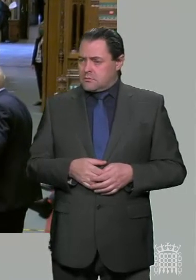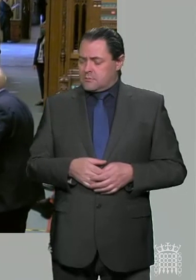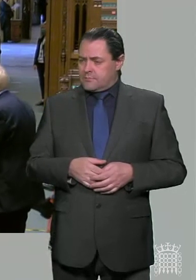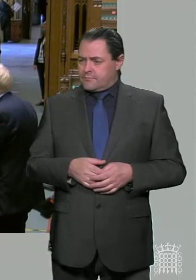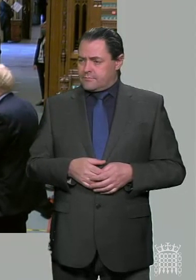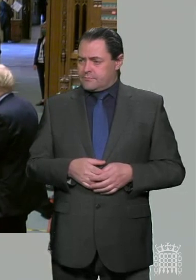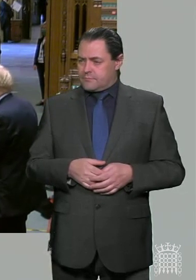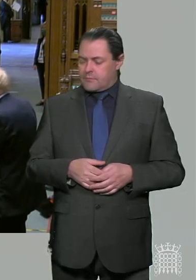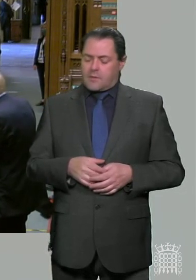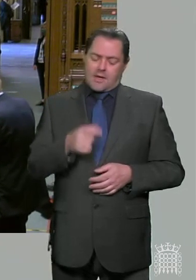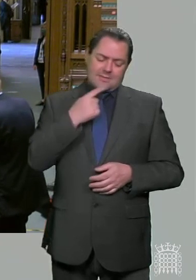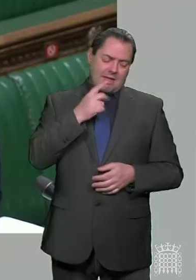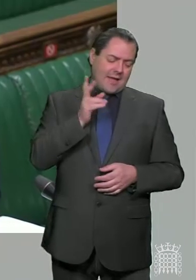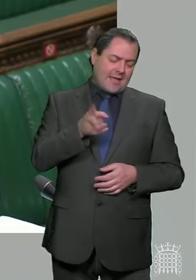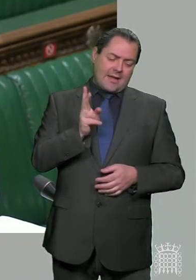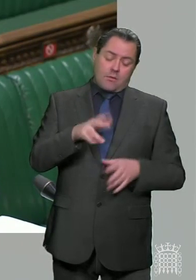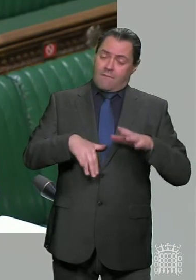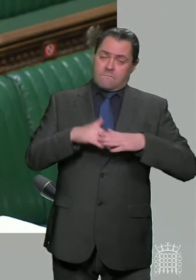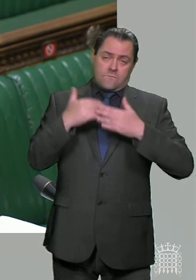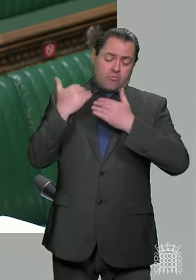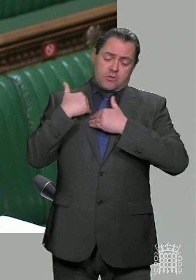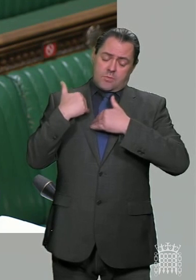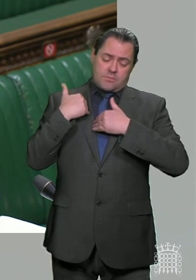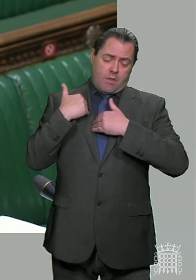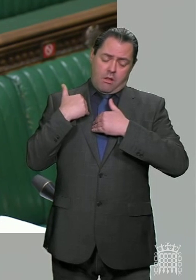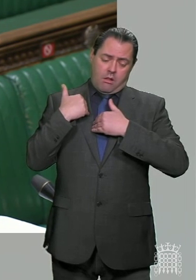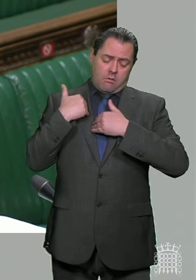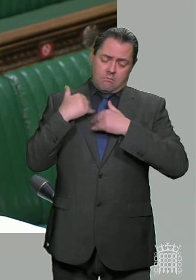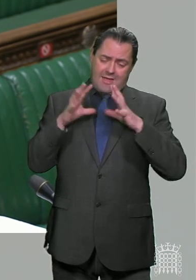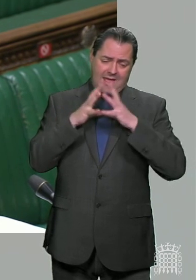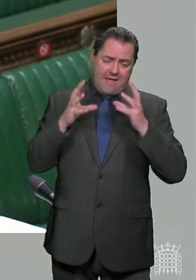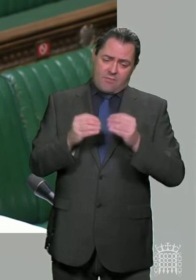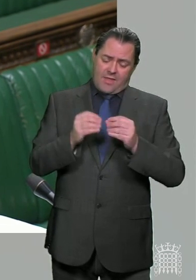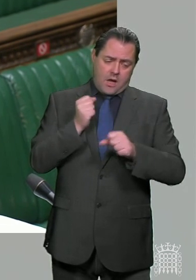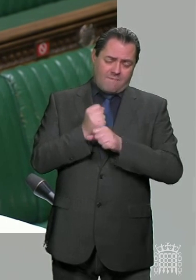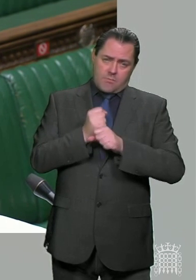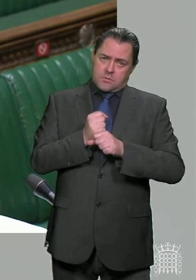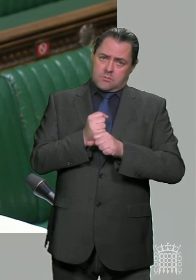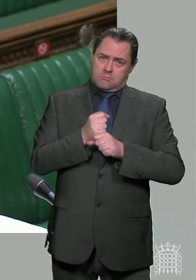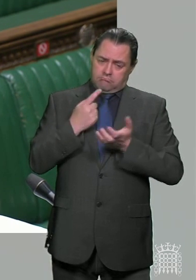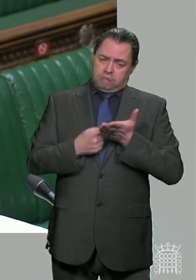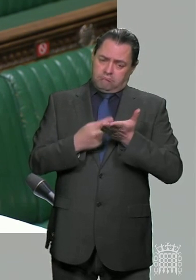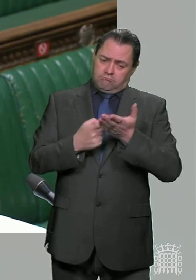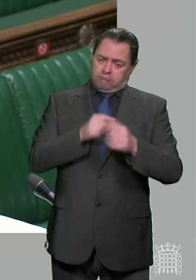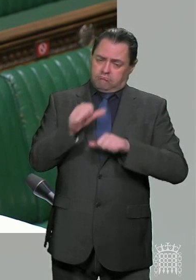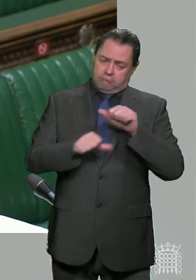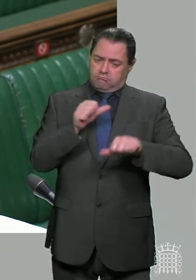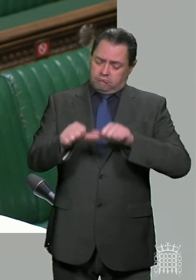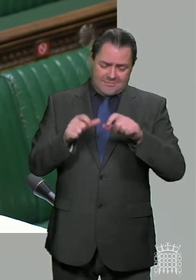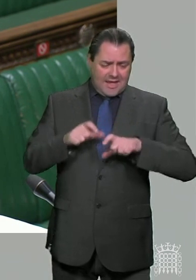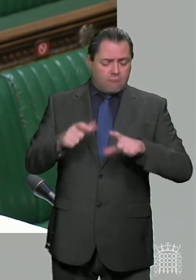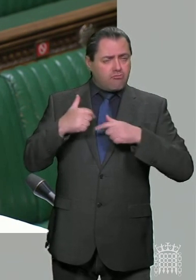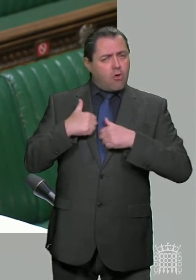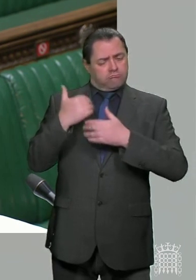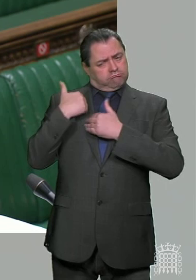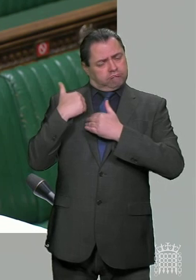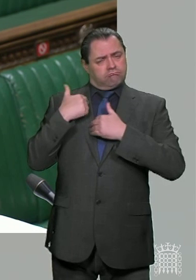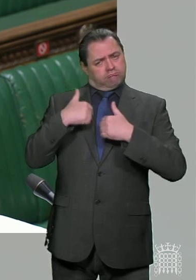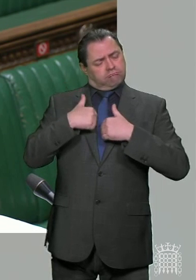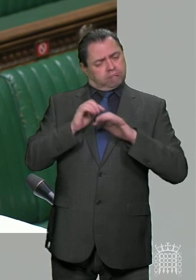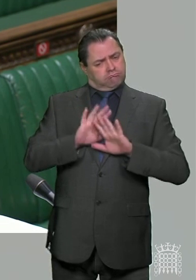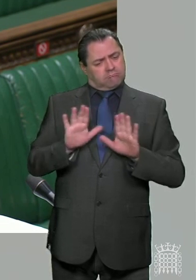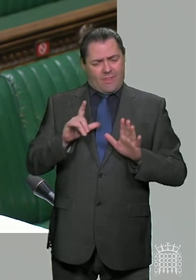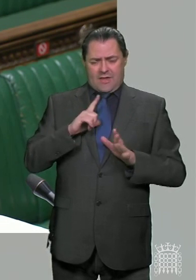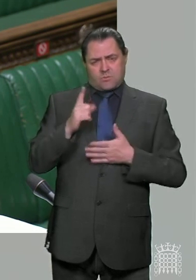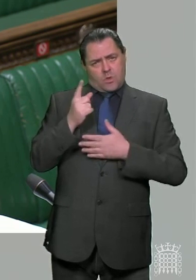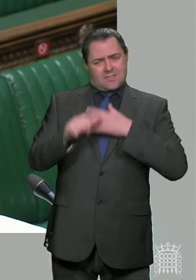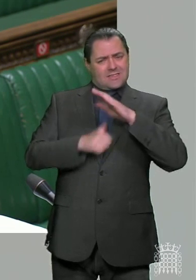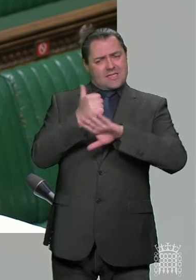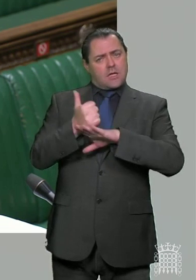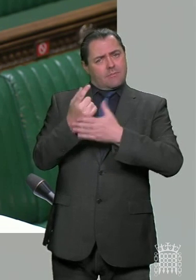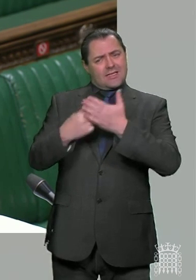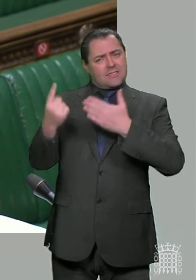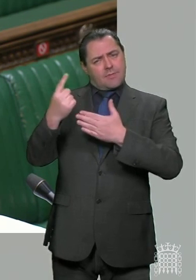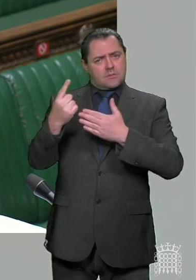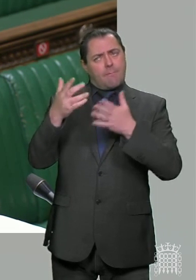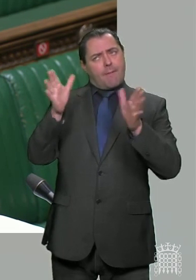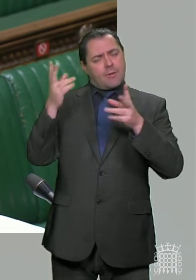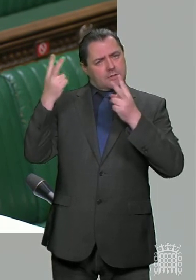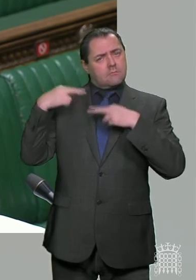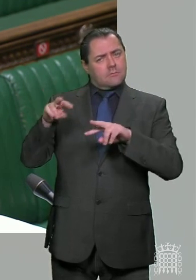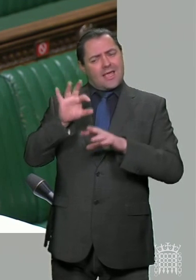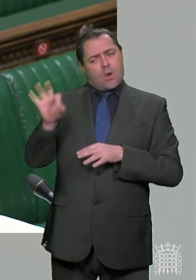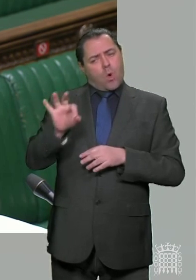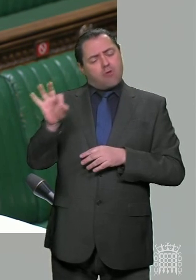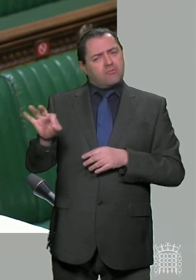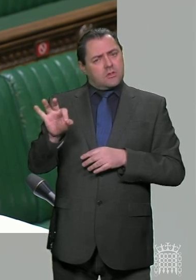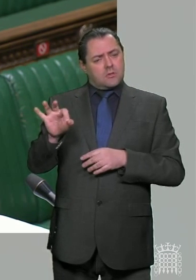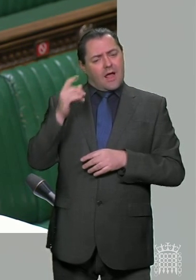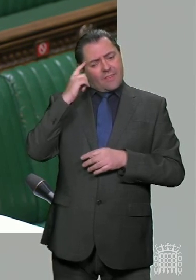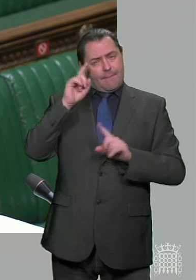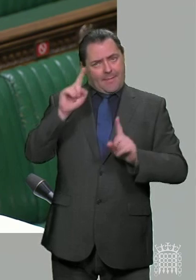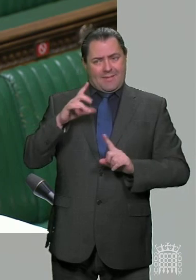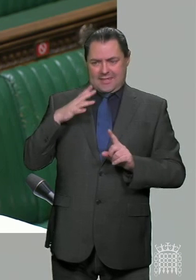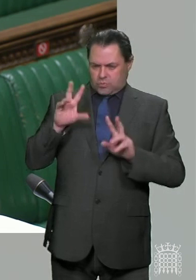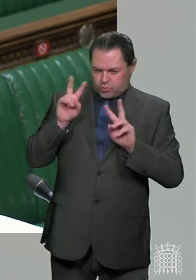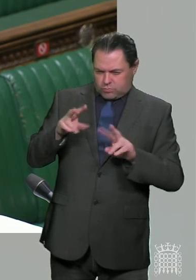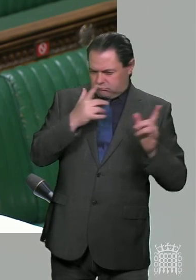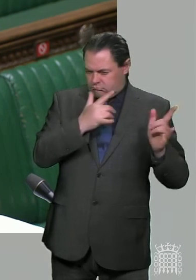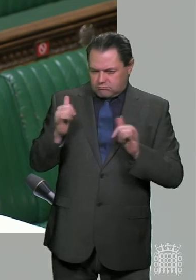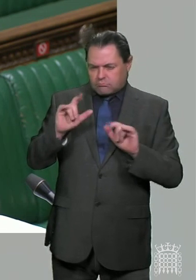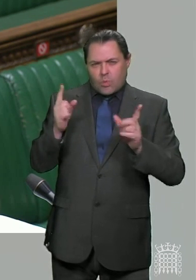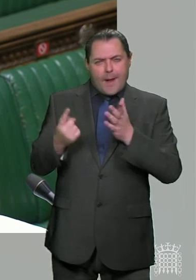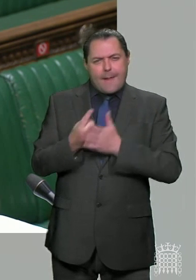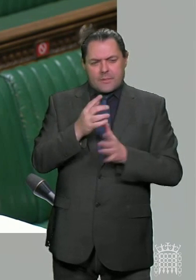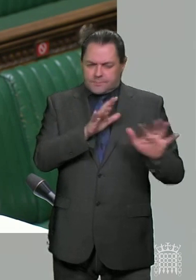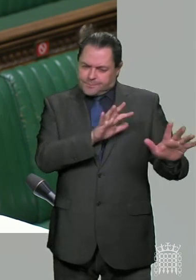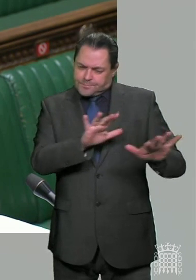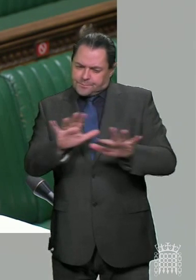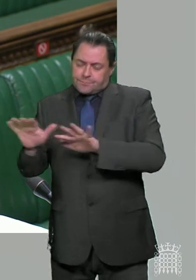As I have said repeatedly in this House, I take full responsibility for everything that the Government did and will continue to do so, and one of the reasons why we have set up an independent public inquiry is that I believe the people of this country deserve to have daylight shone on all the issues the right honourable Gentleman raised.